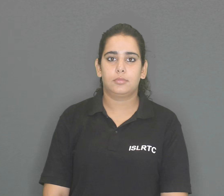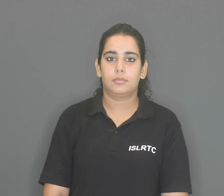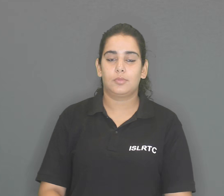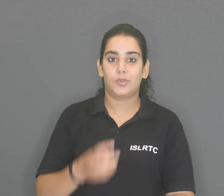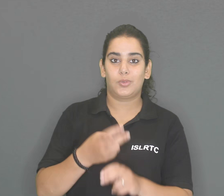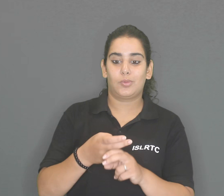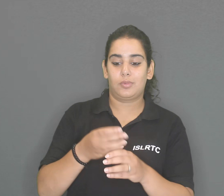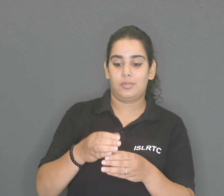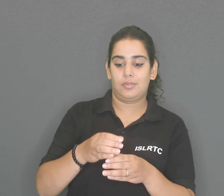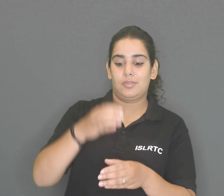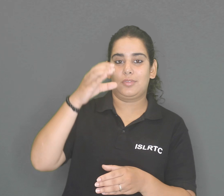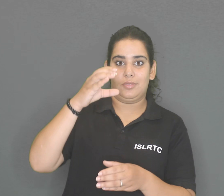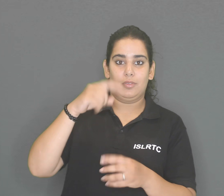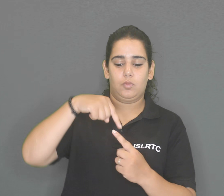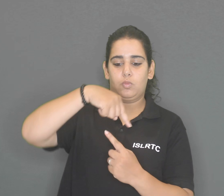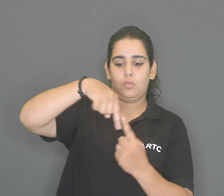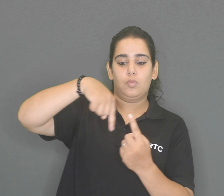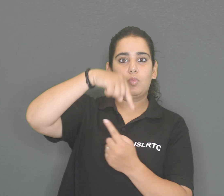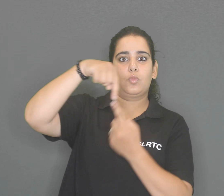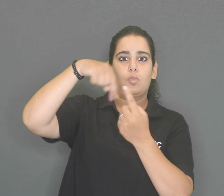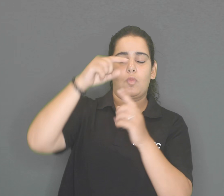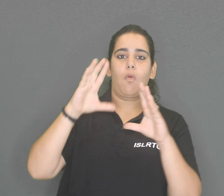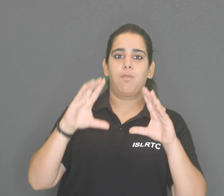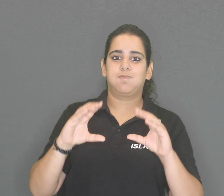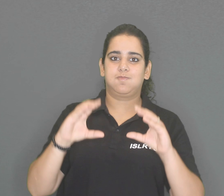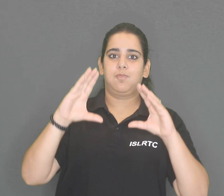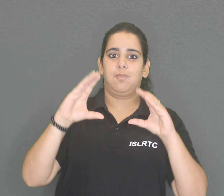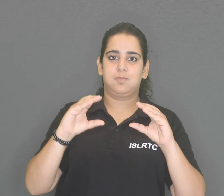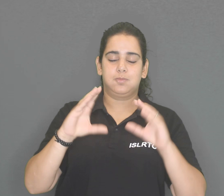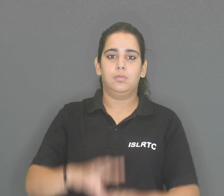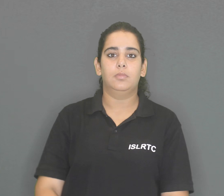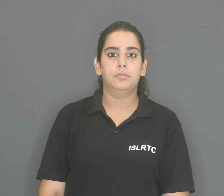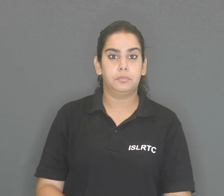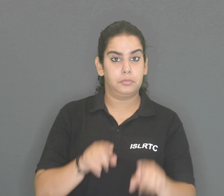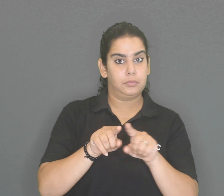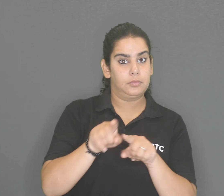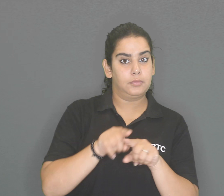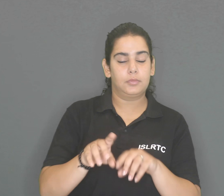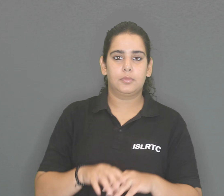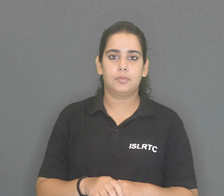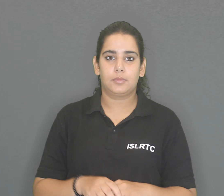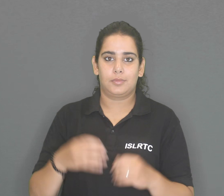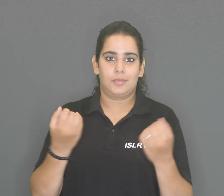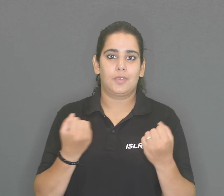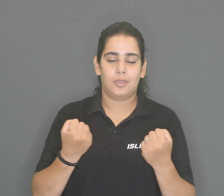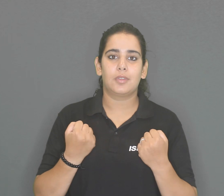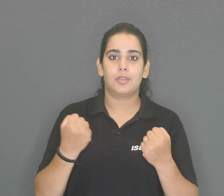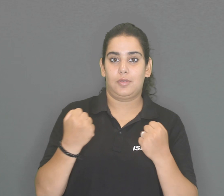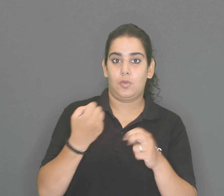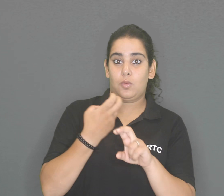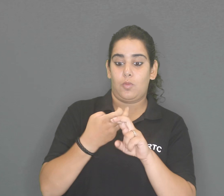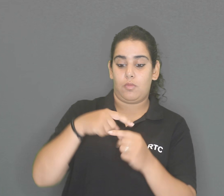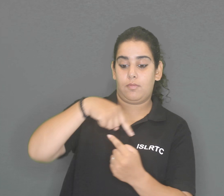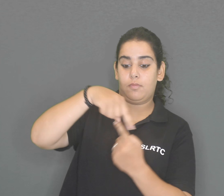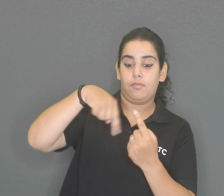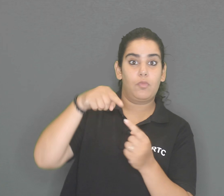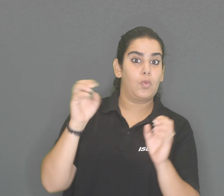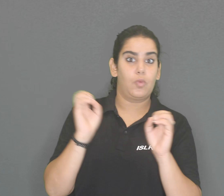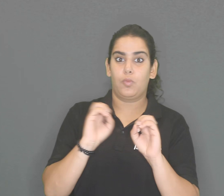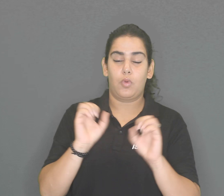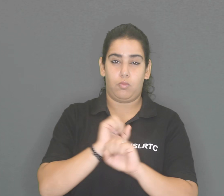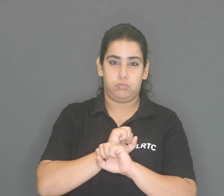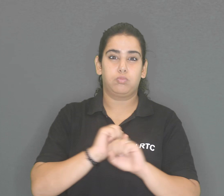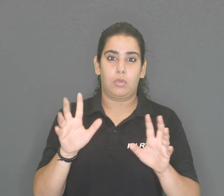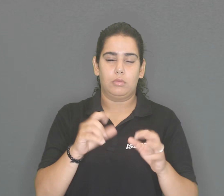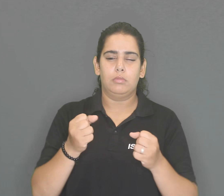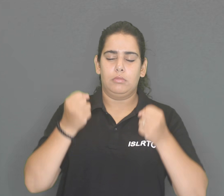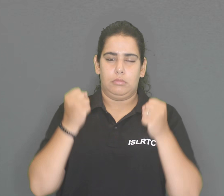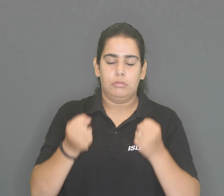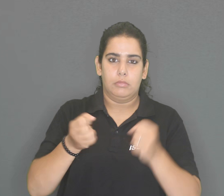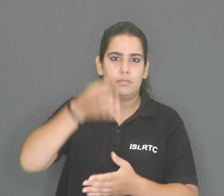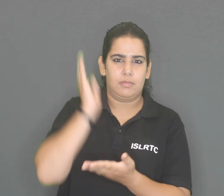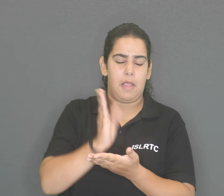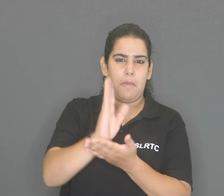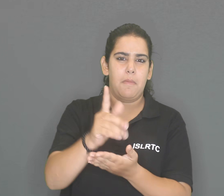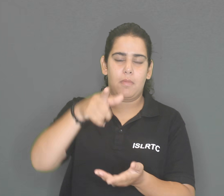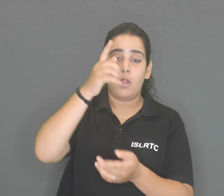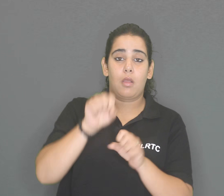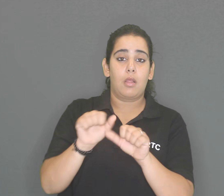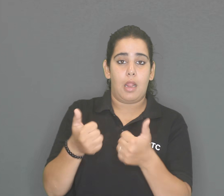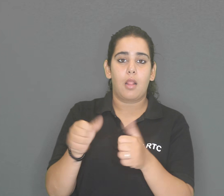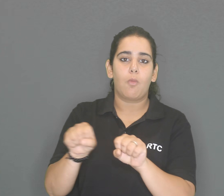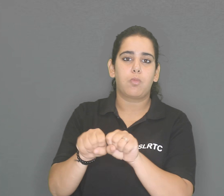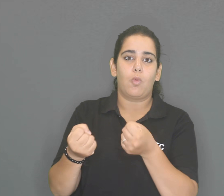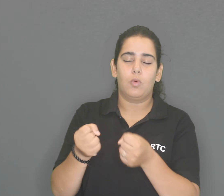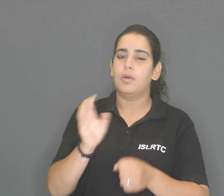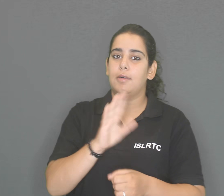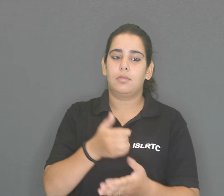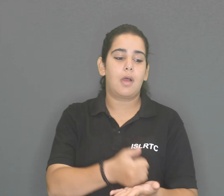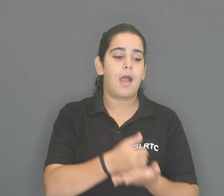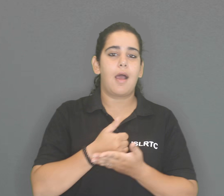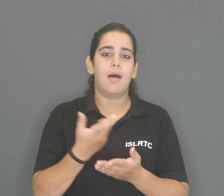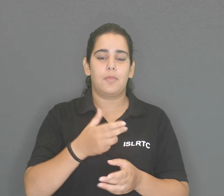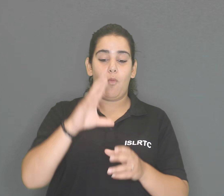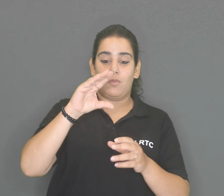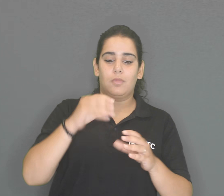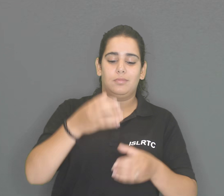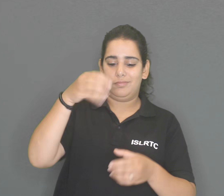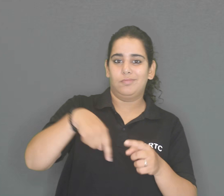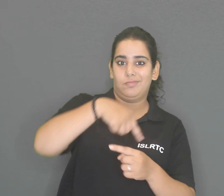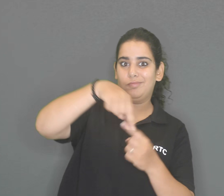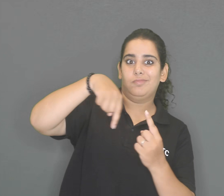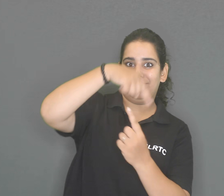Suspension system The system of springs shocks and other components that supports a vehicle’s weight and absorbs road impacts to improve ride comfort